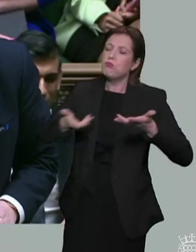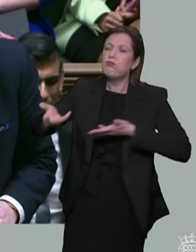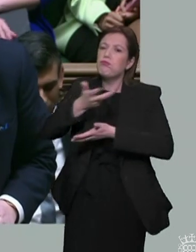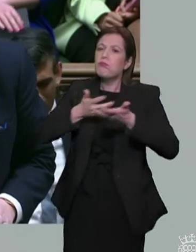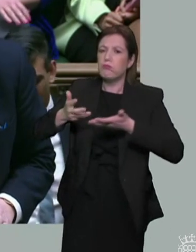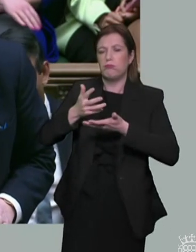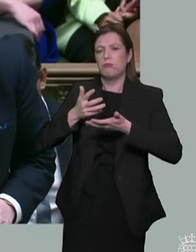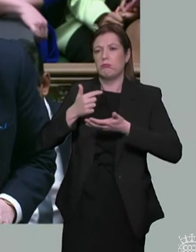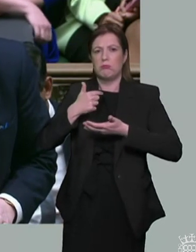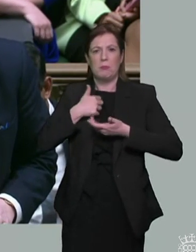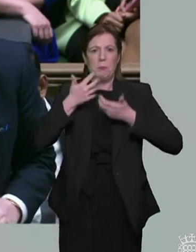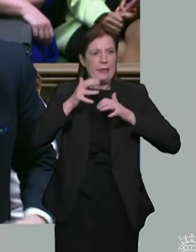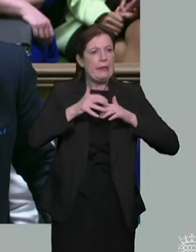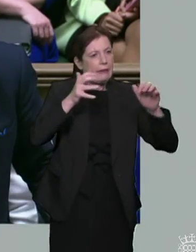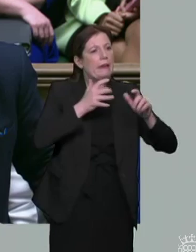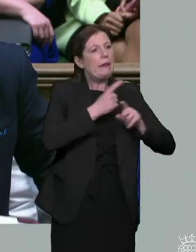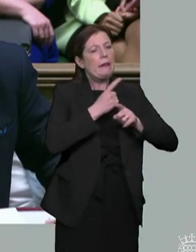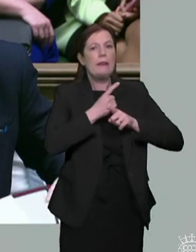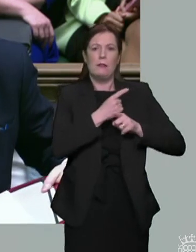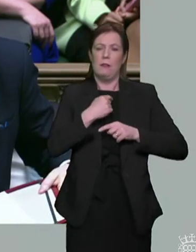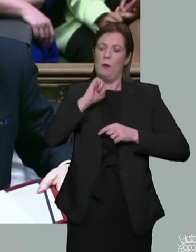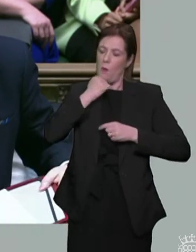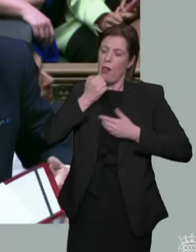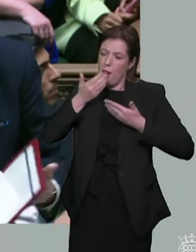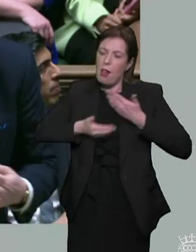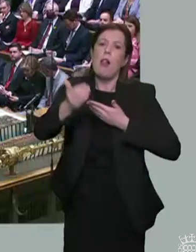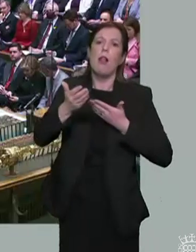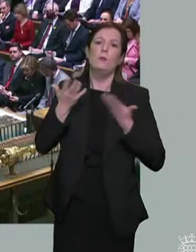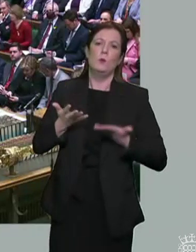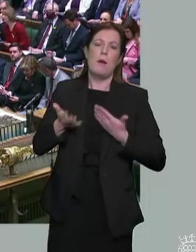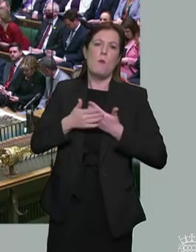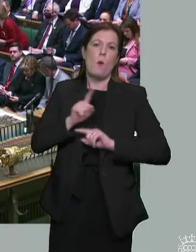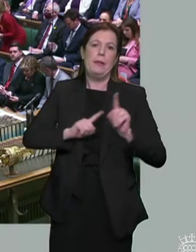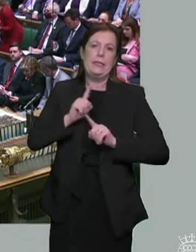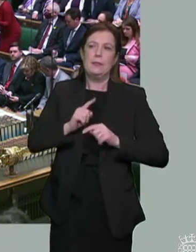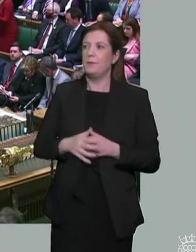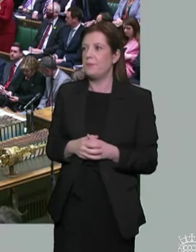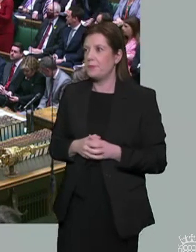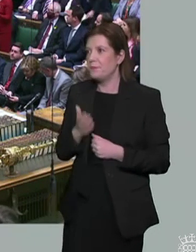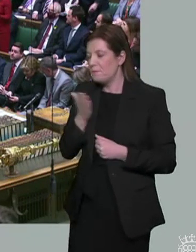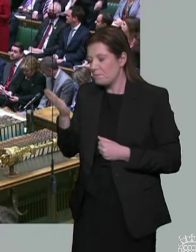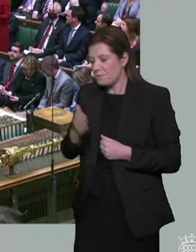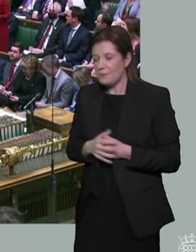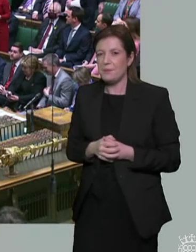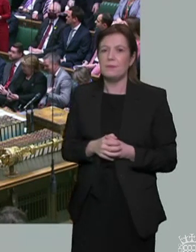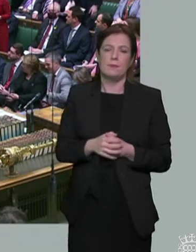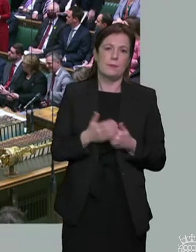In addition to my duties in this House, I shall have further such meetings later today.